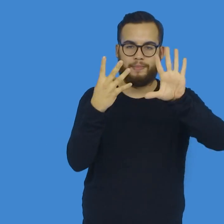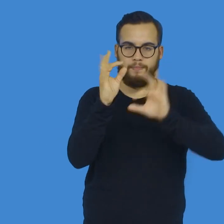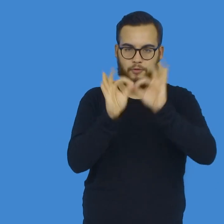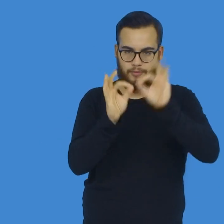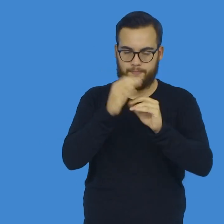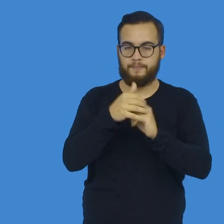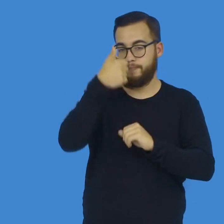porcentaje